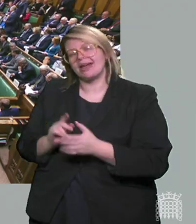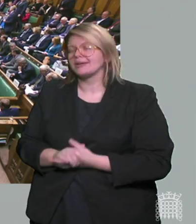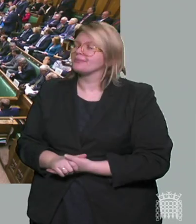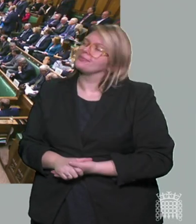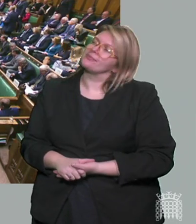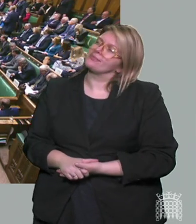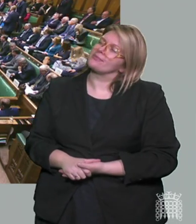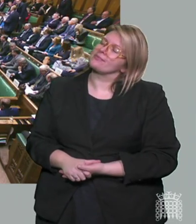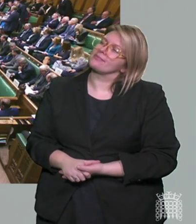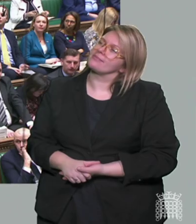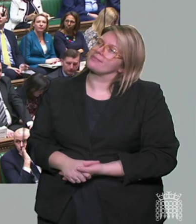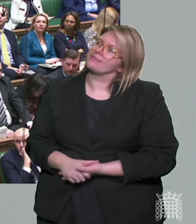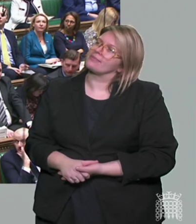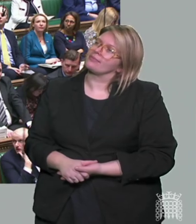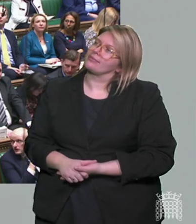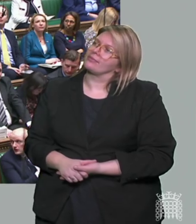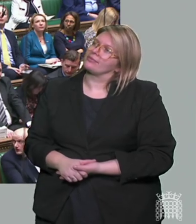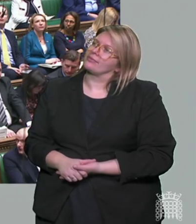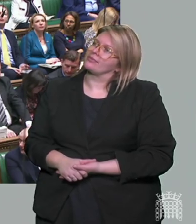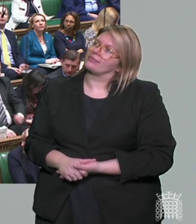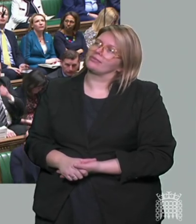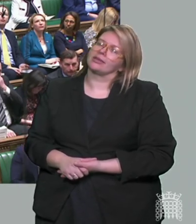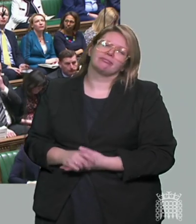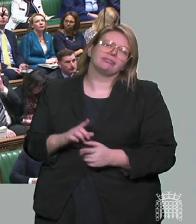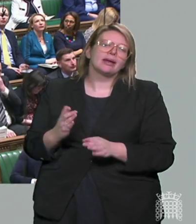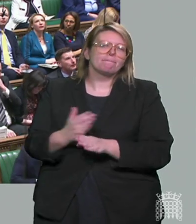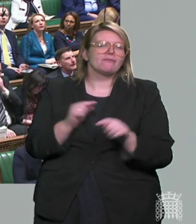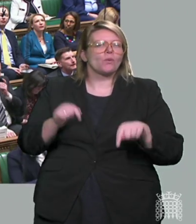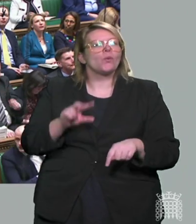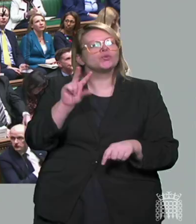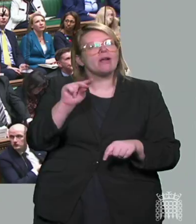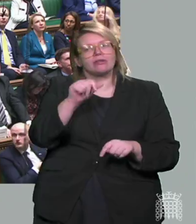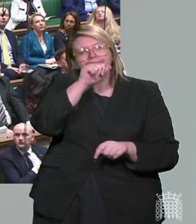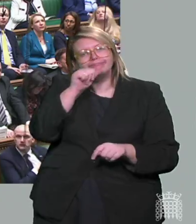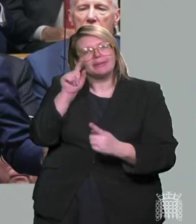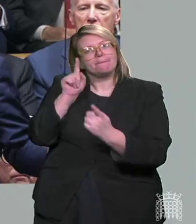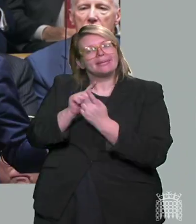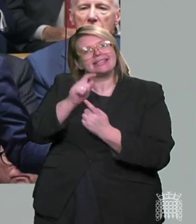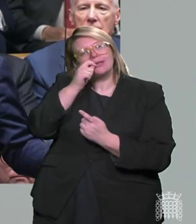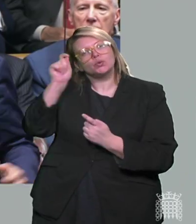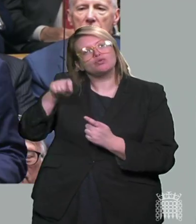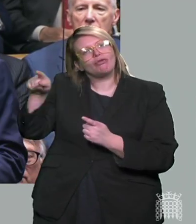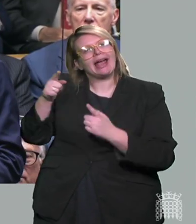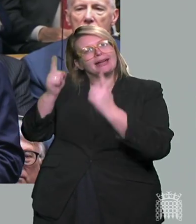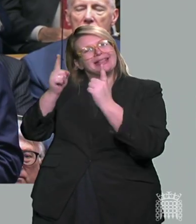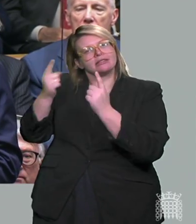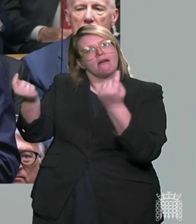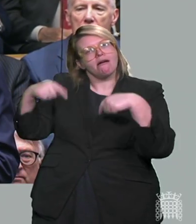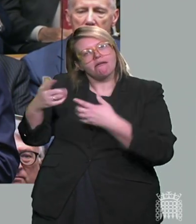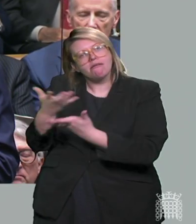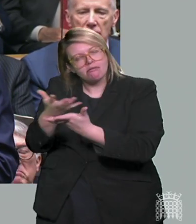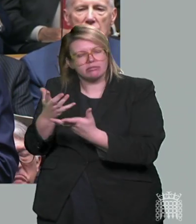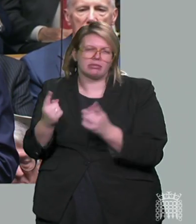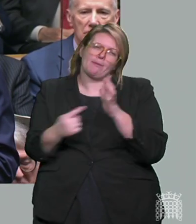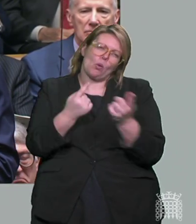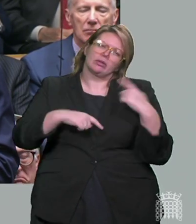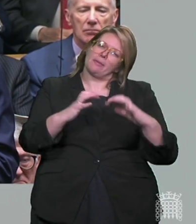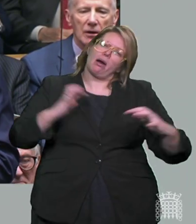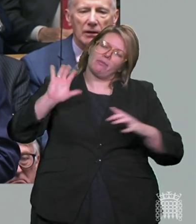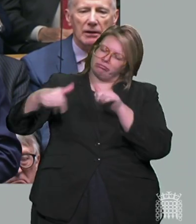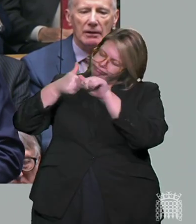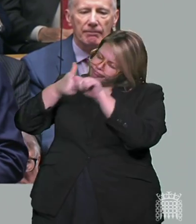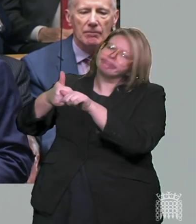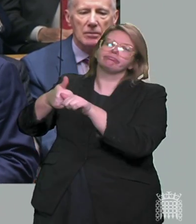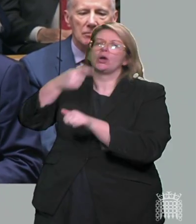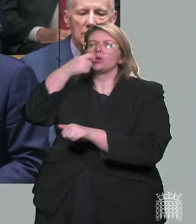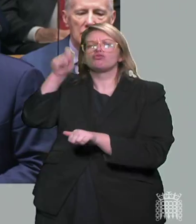It was a pleasure to meet the delegation from Kyiv before Question Time and to confirm that honourable Members across the House are united in our support for Ukraine and its brave heroes.